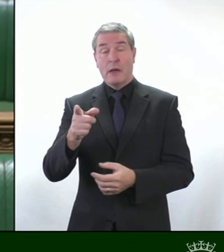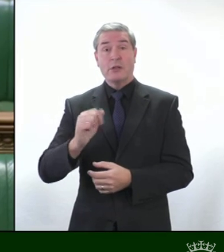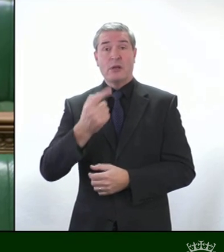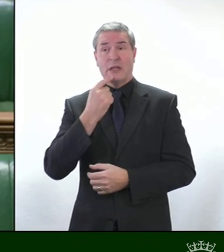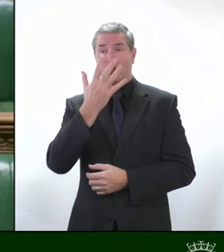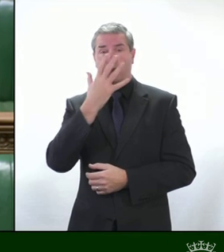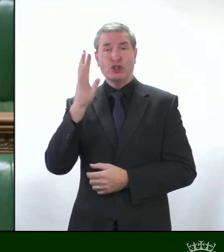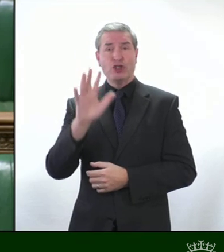Shame.